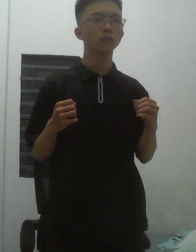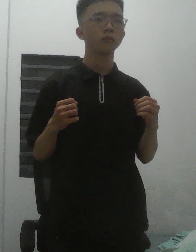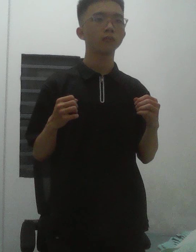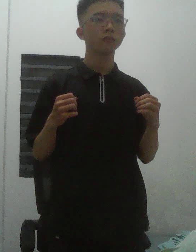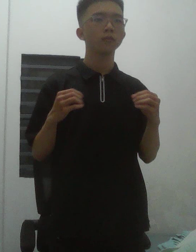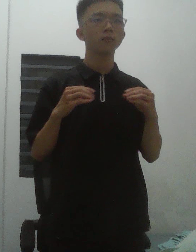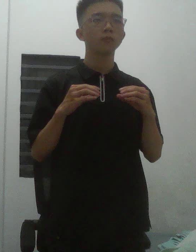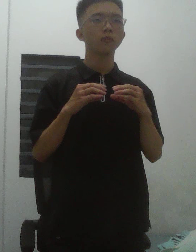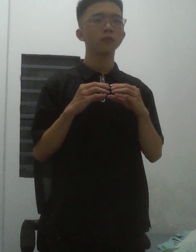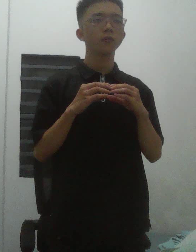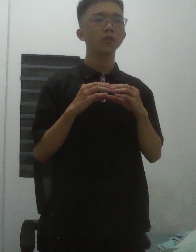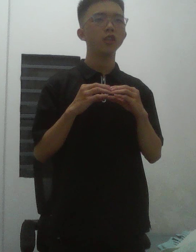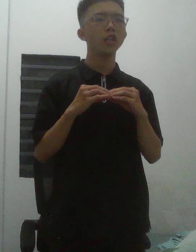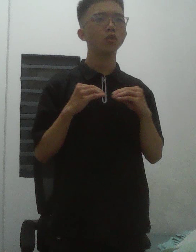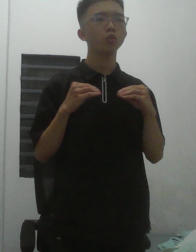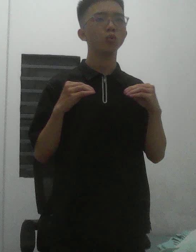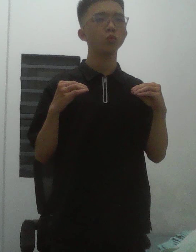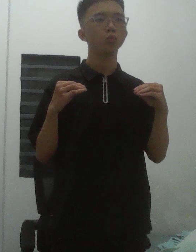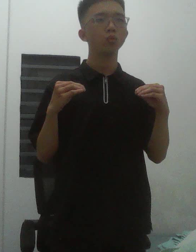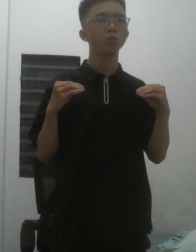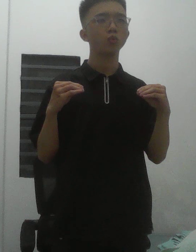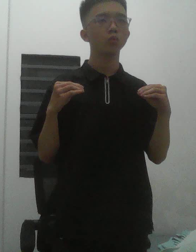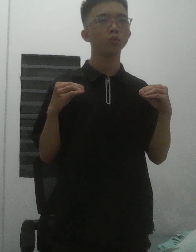nhieu